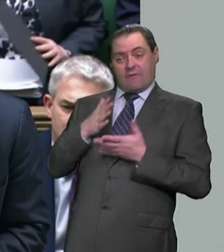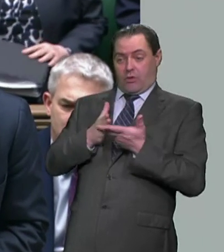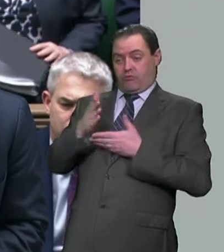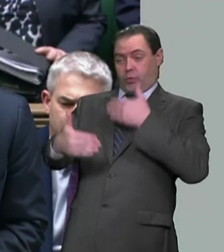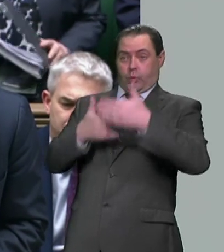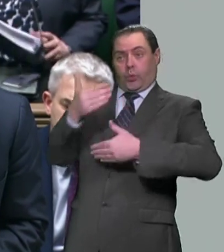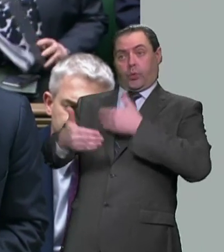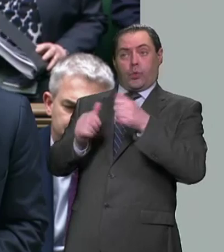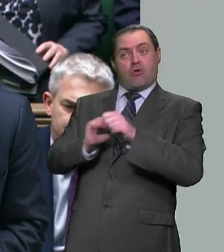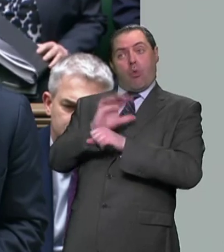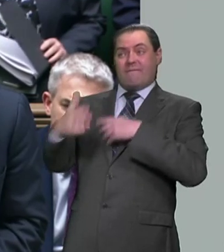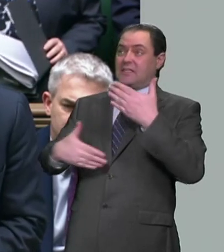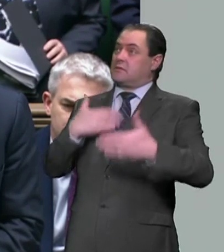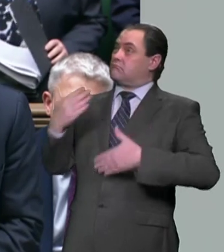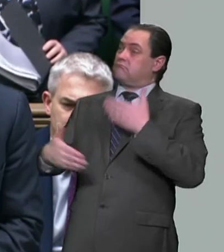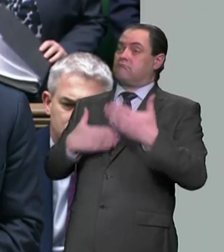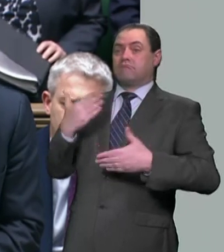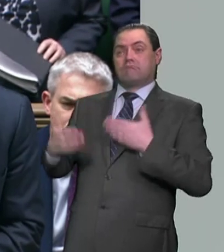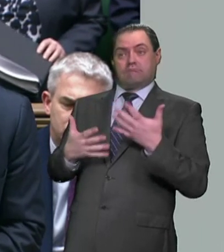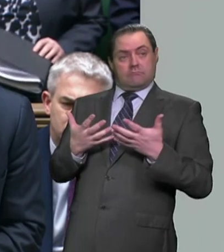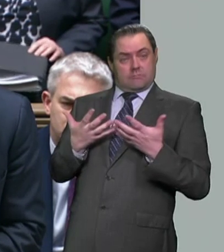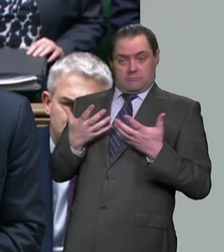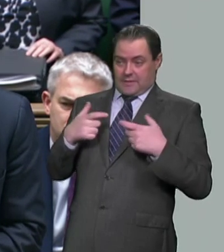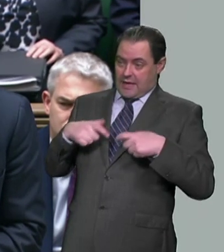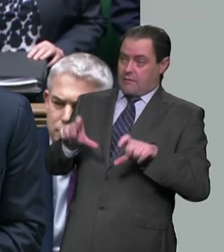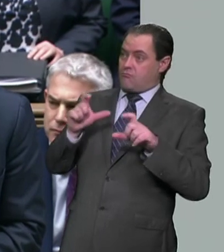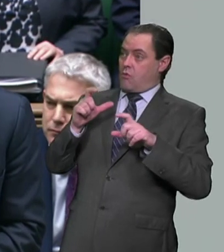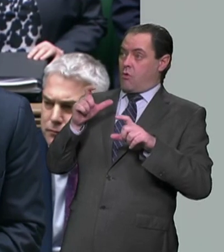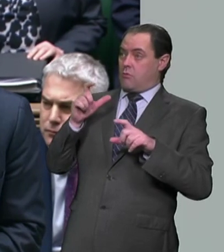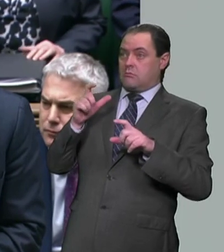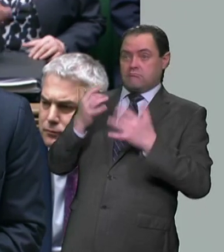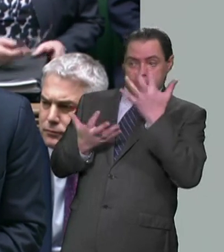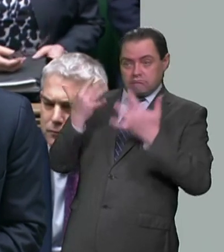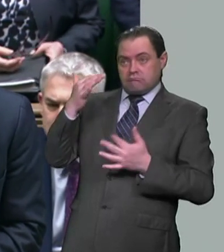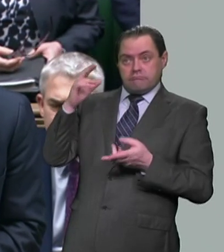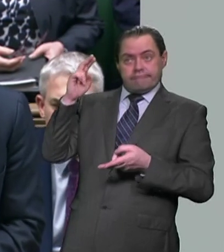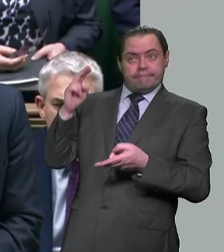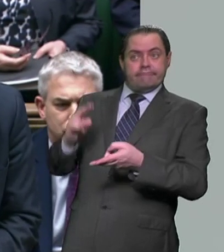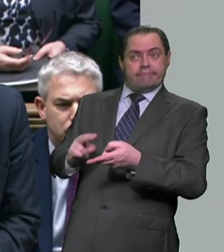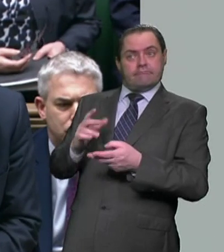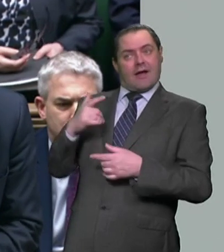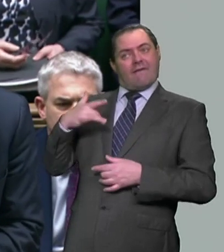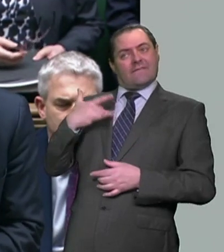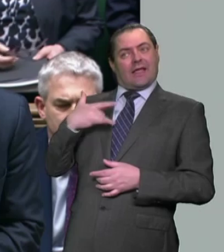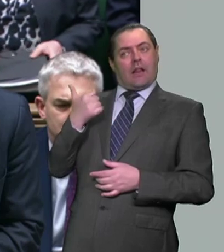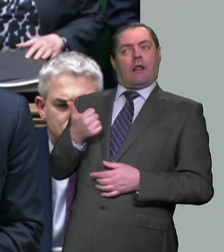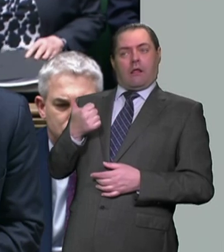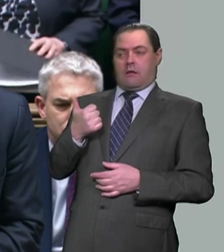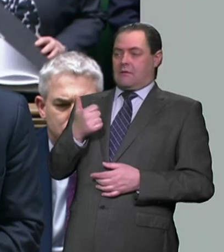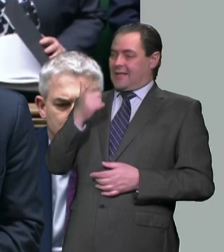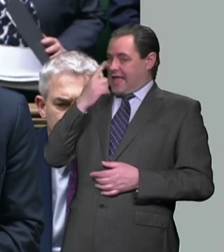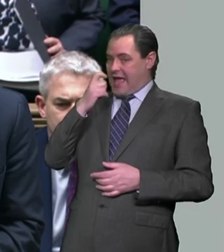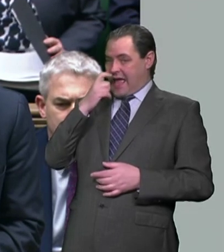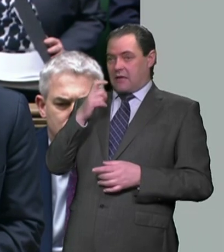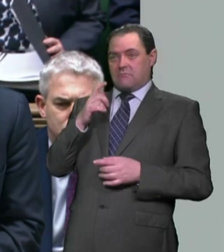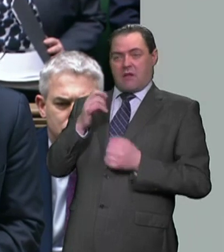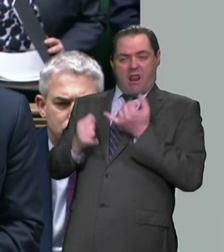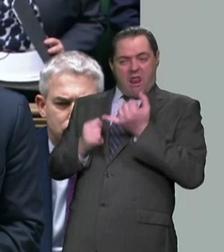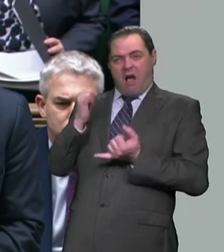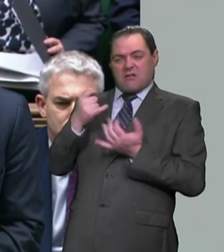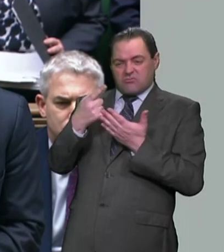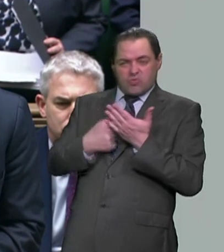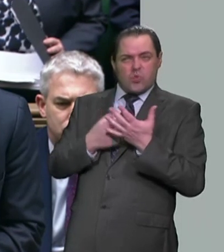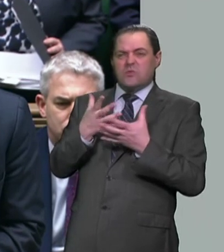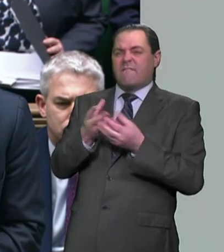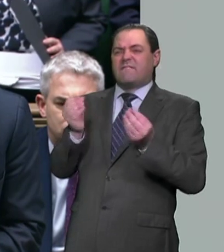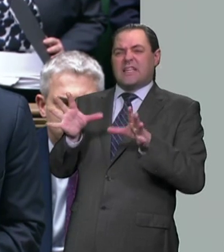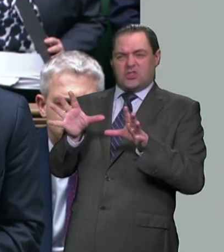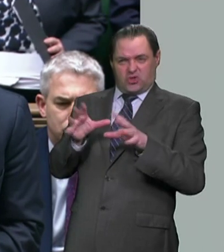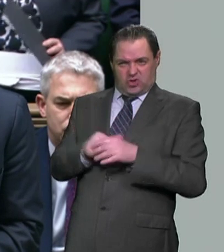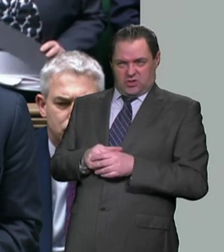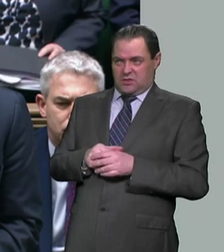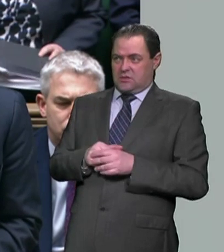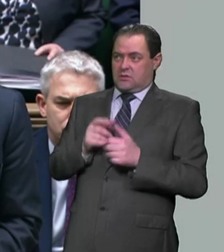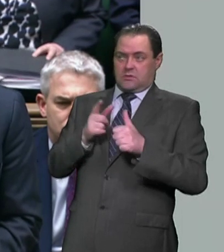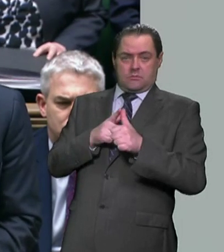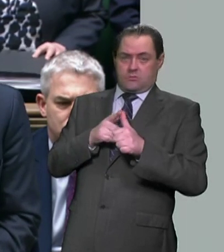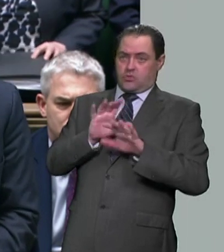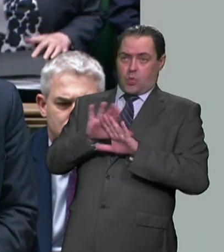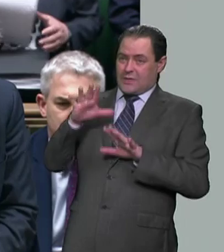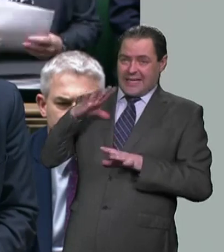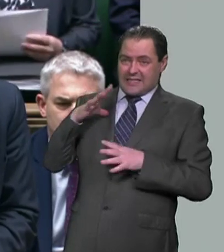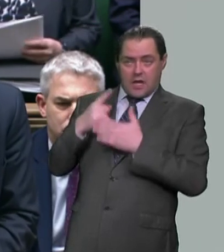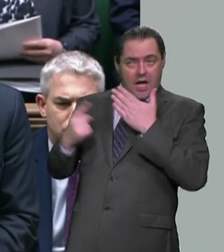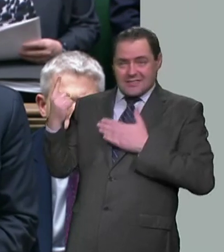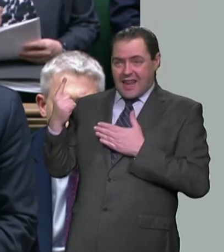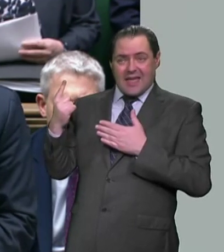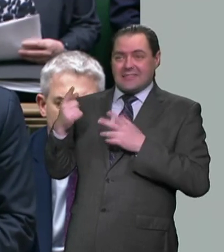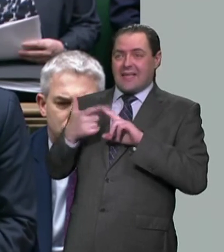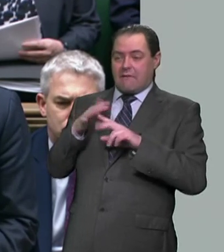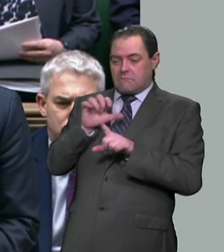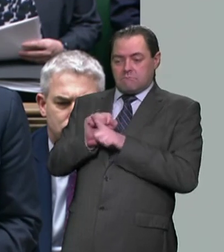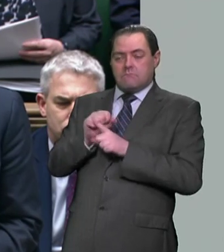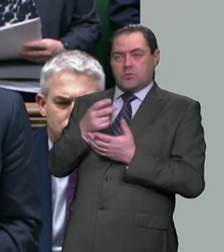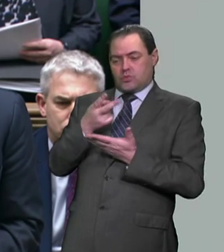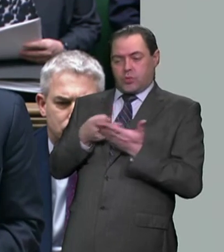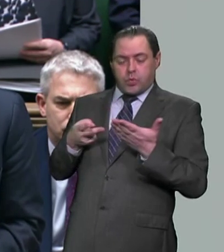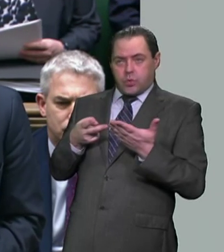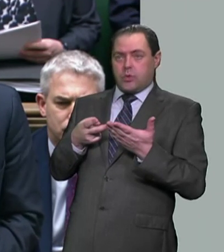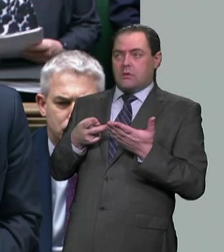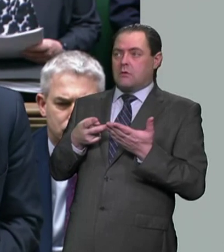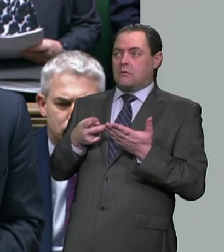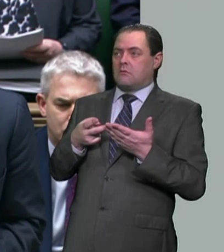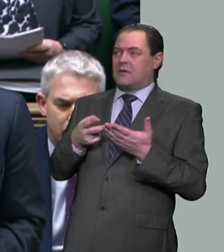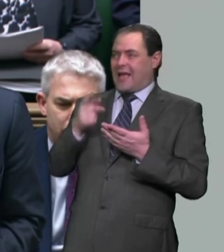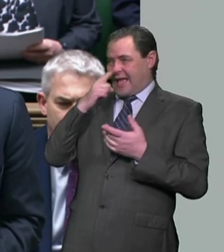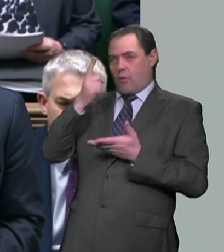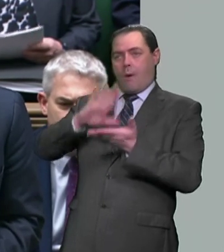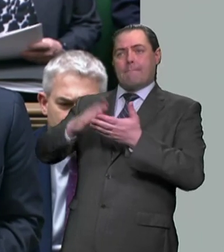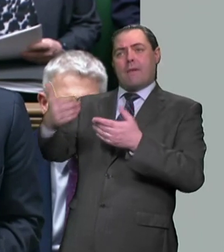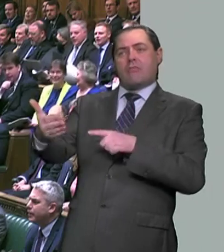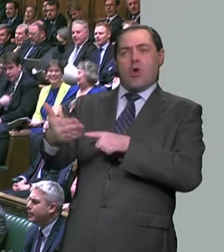Provided that the current encouraging trends in the data continue, it is my expectation that we will be able to end the last domestic restrictions, including the legal requirement to self-isolate following a positive test, a full month early.